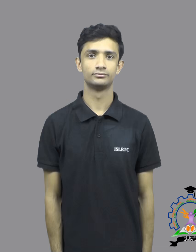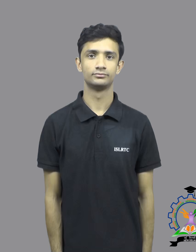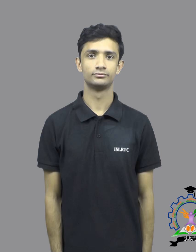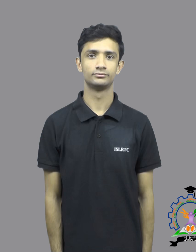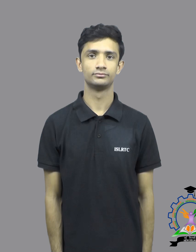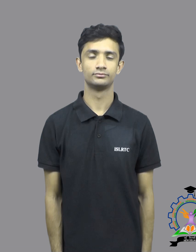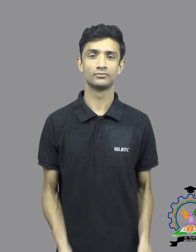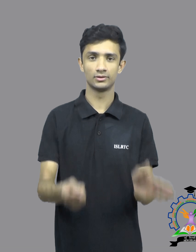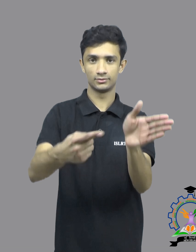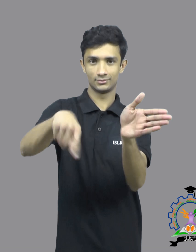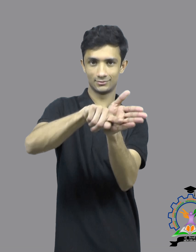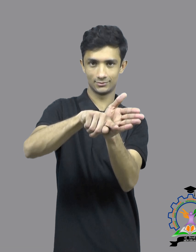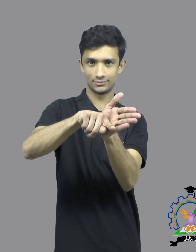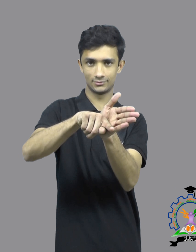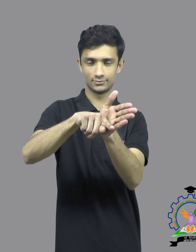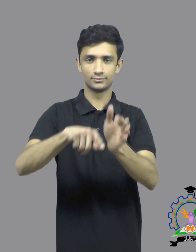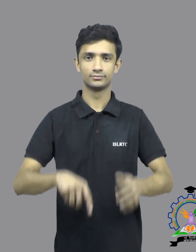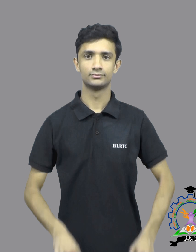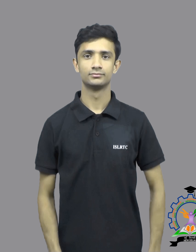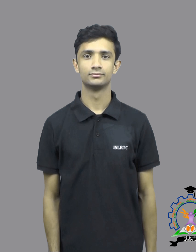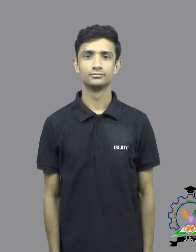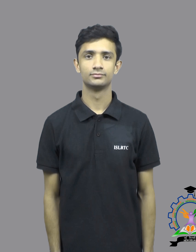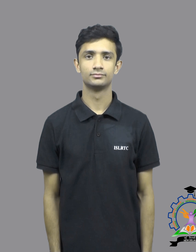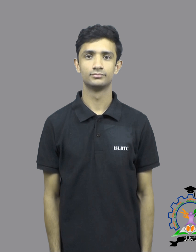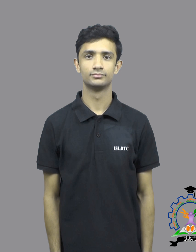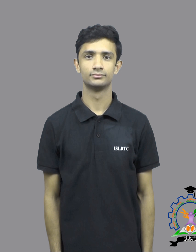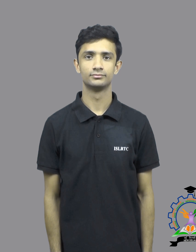Signature Sign